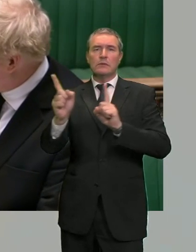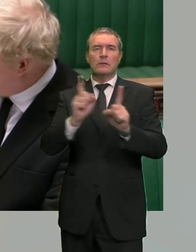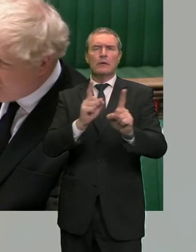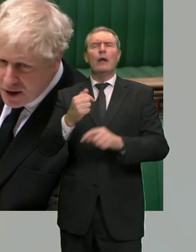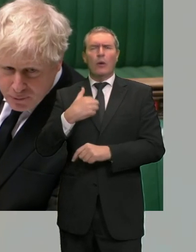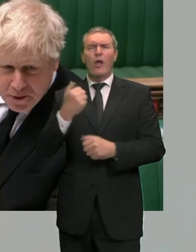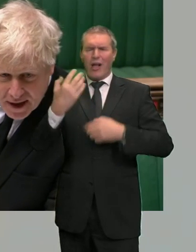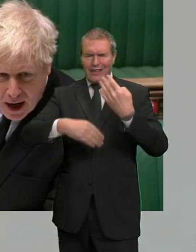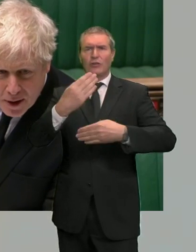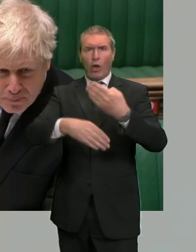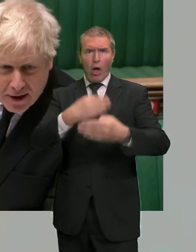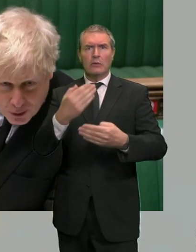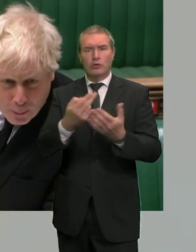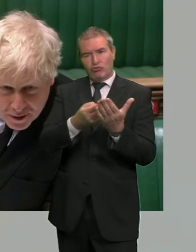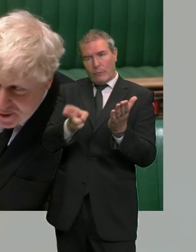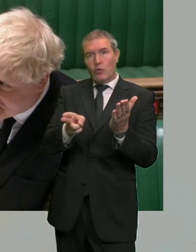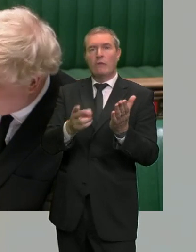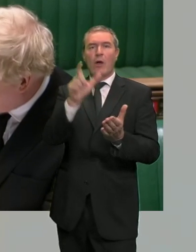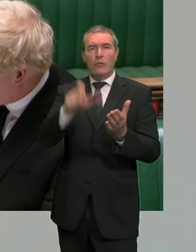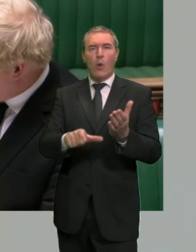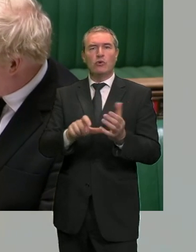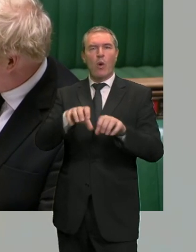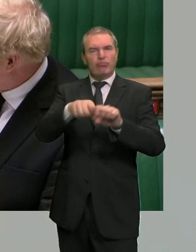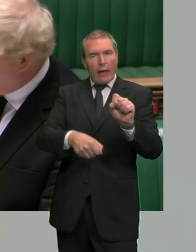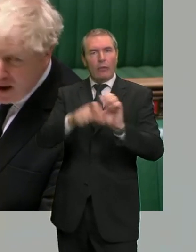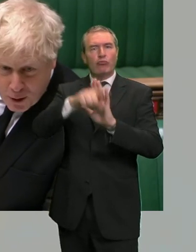Yes, we are getting on with rooting out bent coppers.